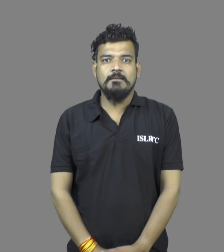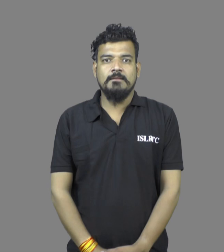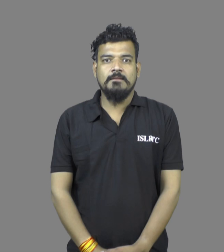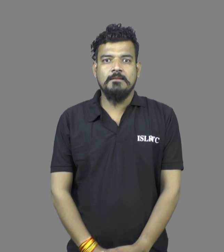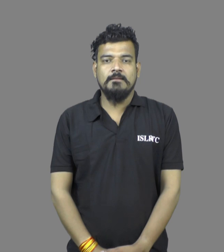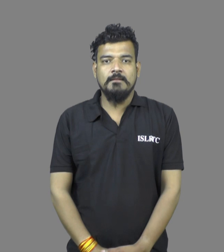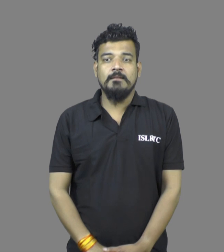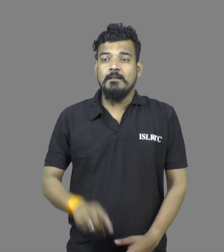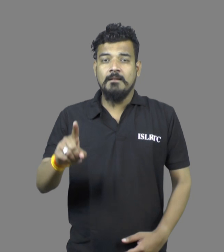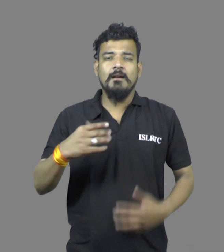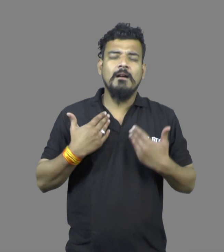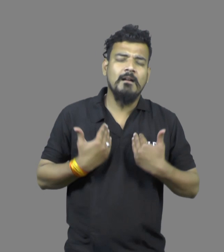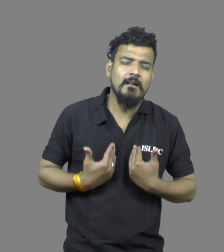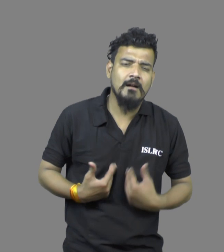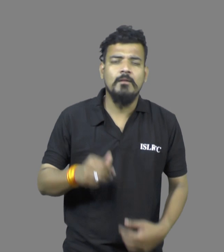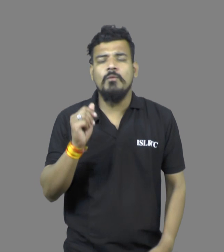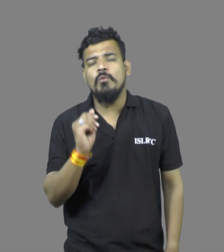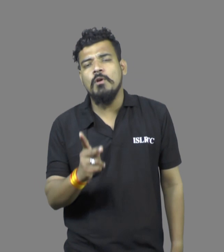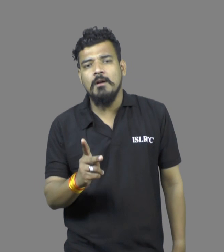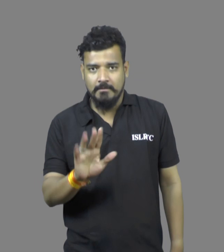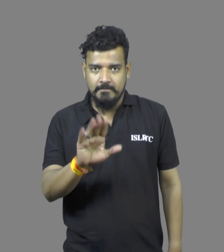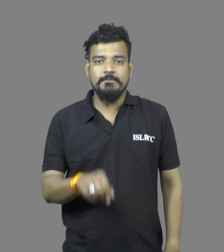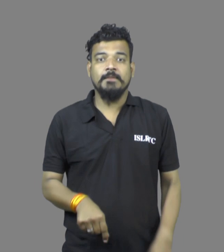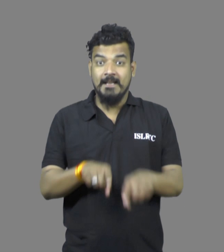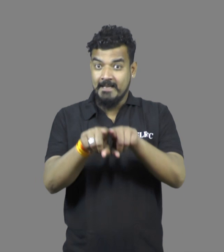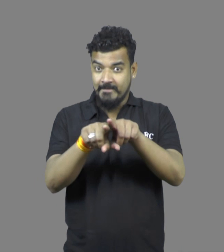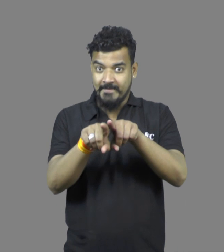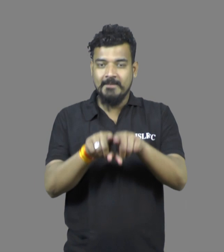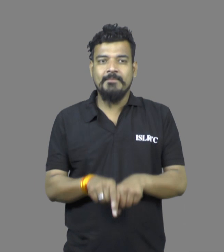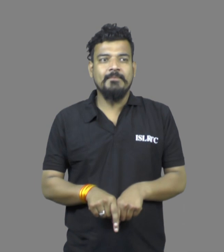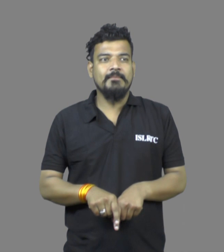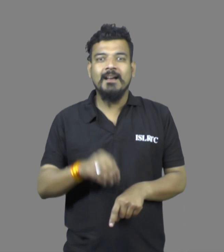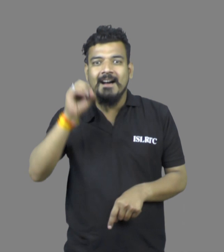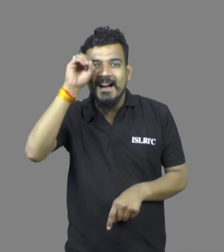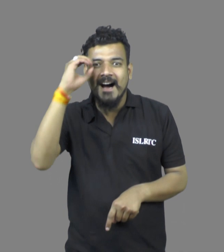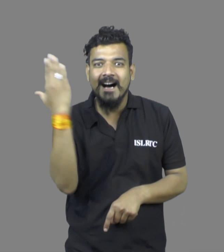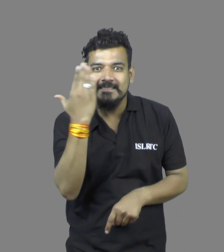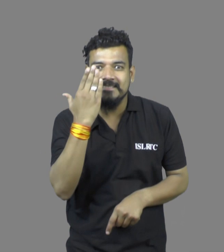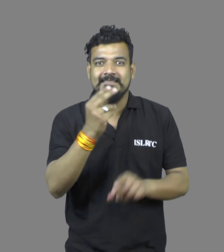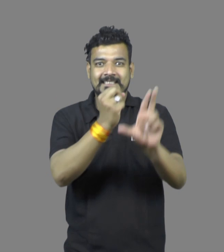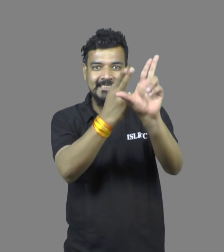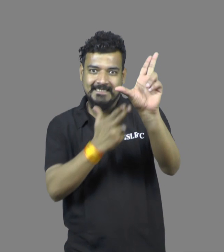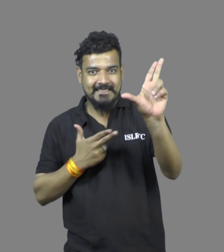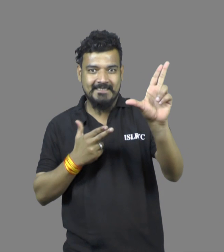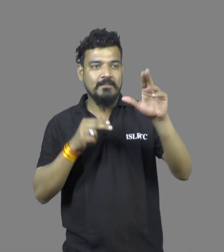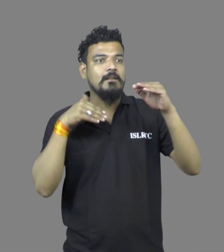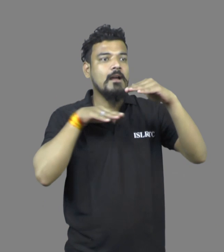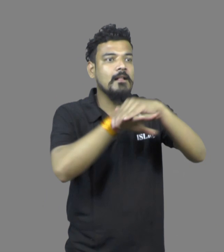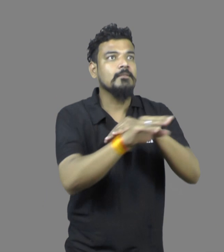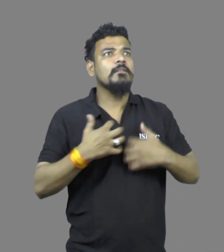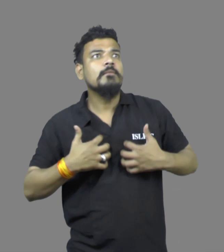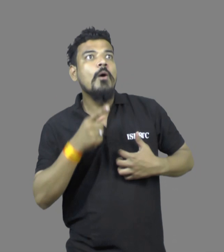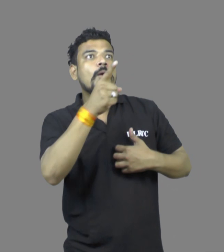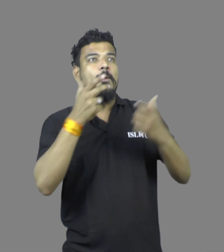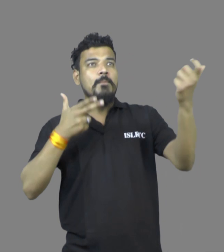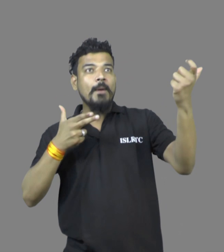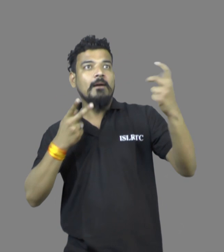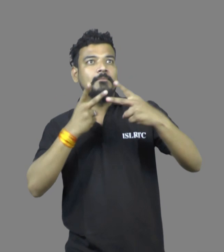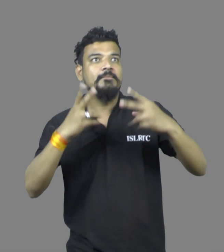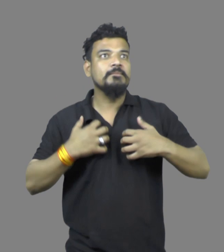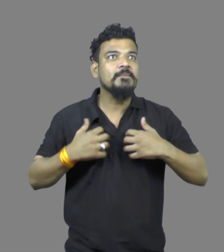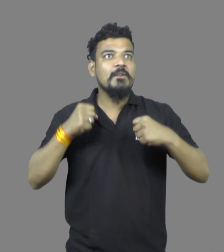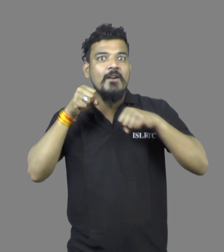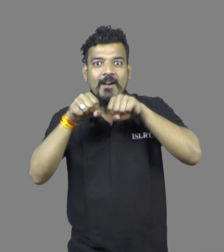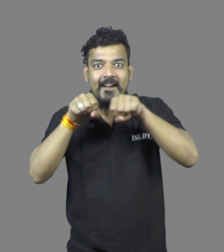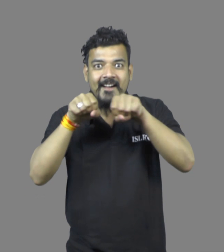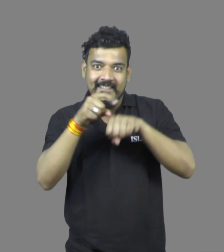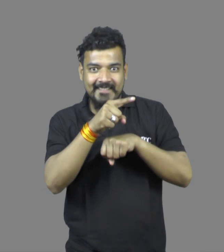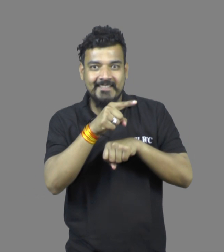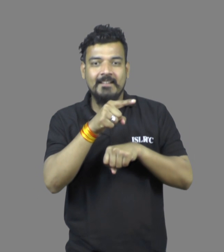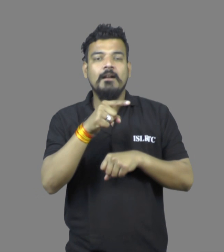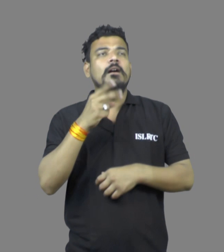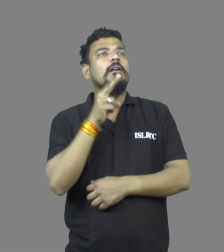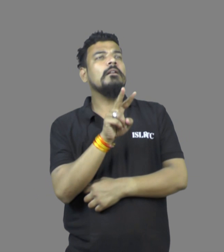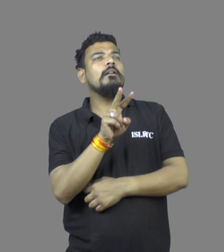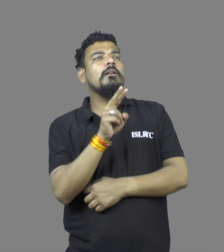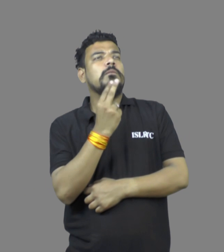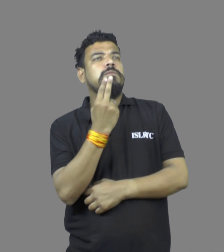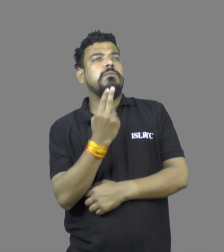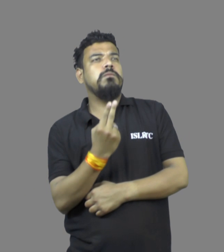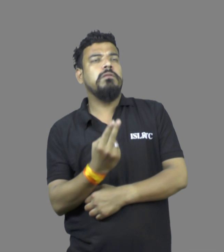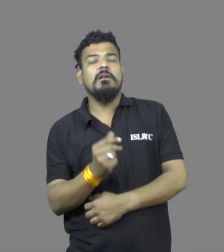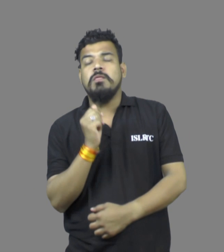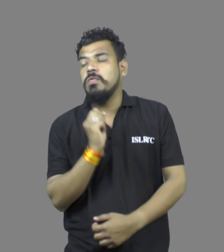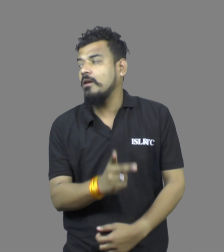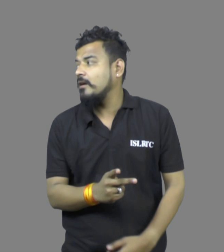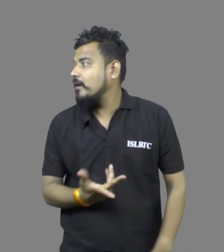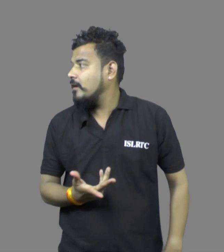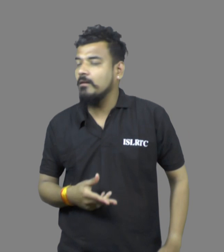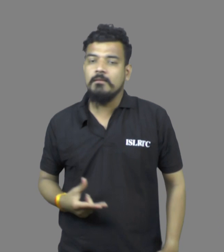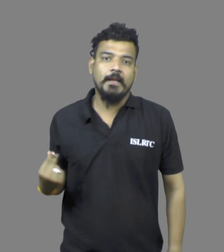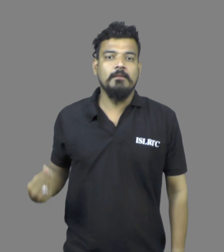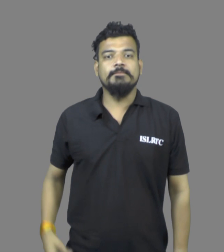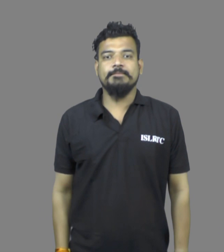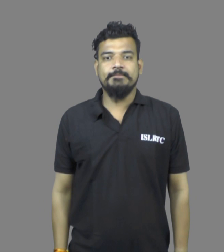Lacklustre